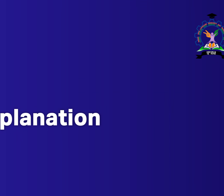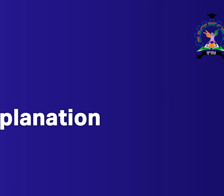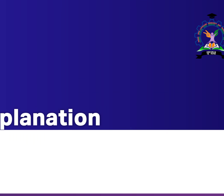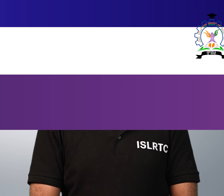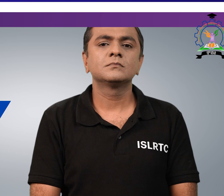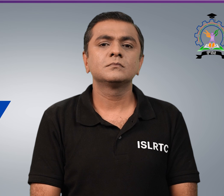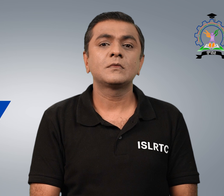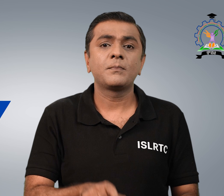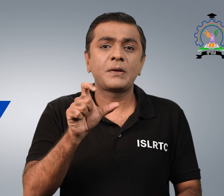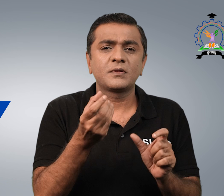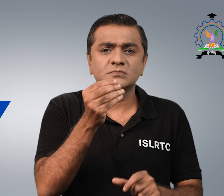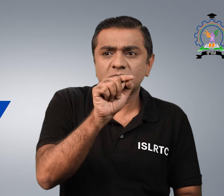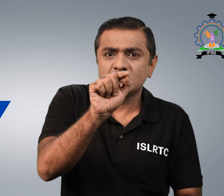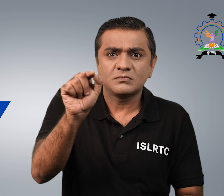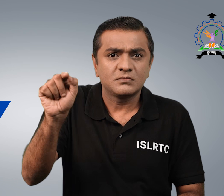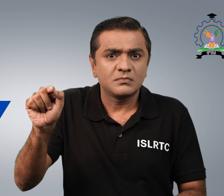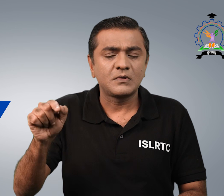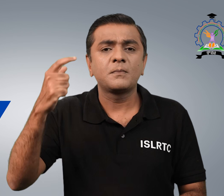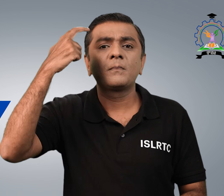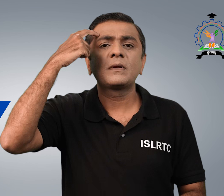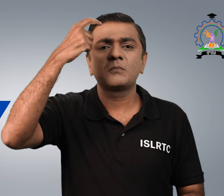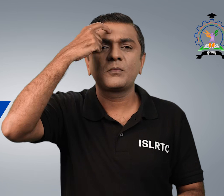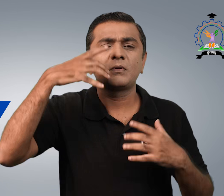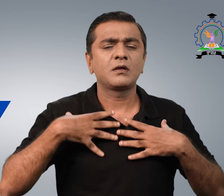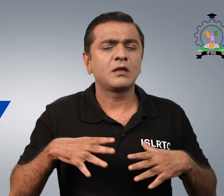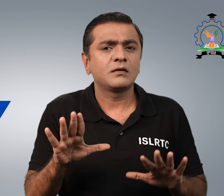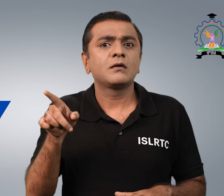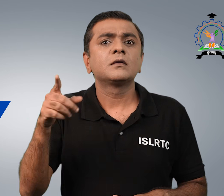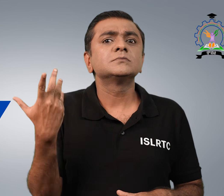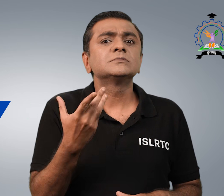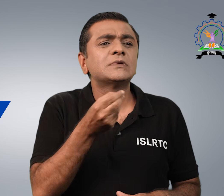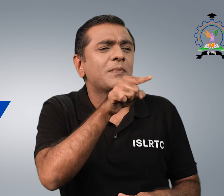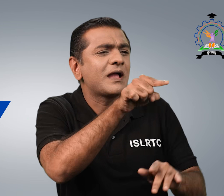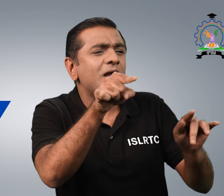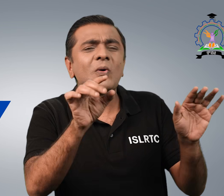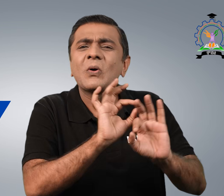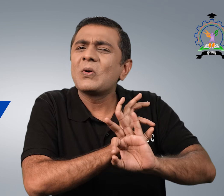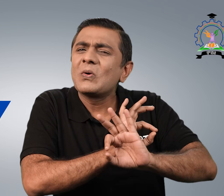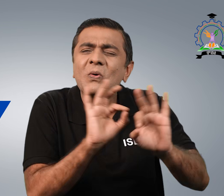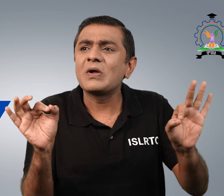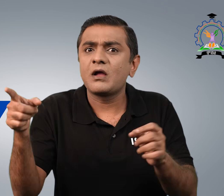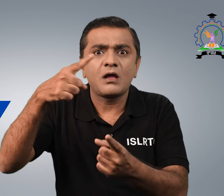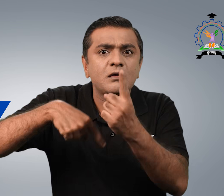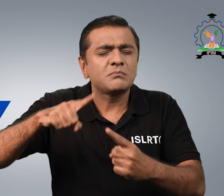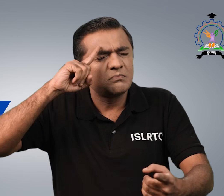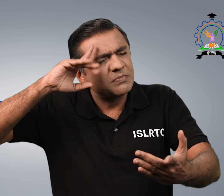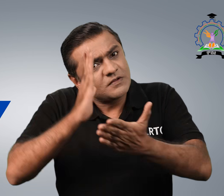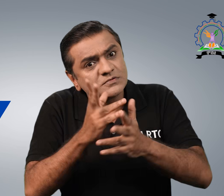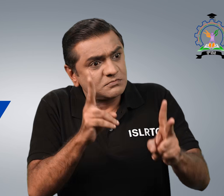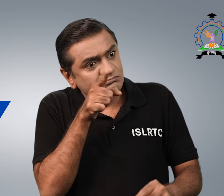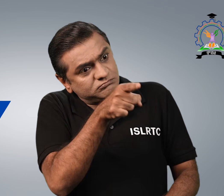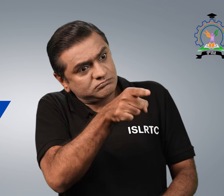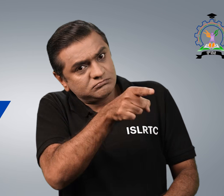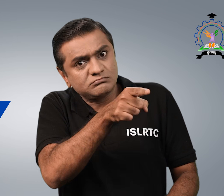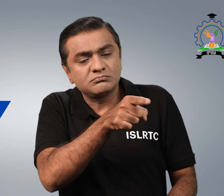It refers to a symptom of a mental health condition where a person strongly believes in something that isn't real or doesn't exist.